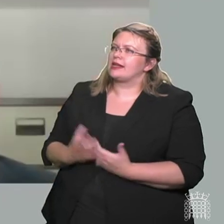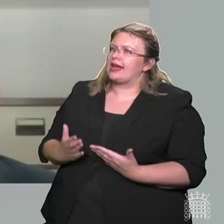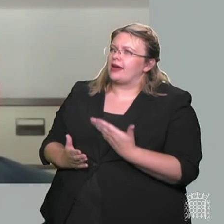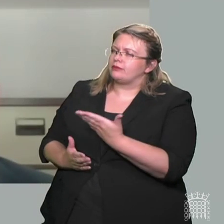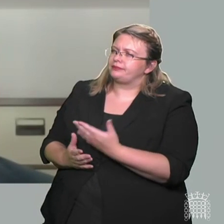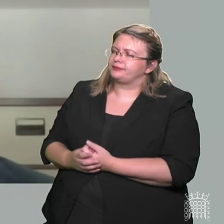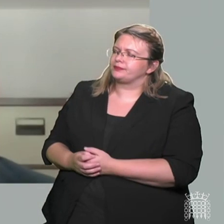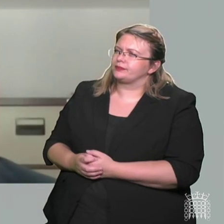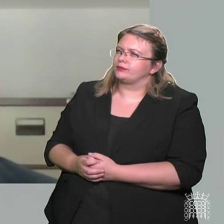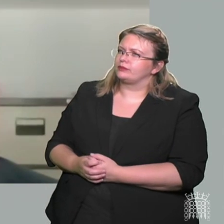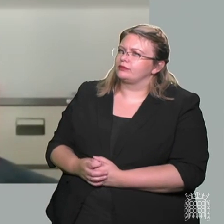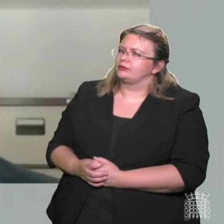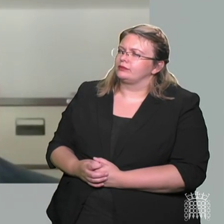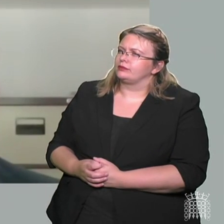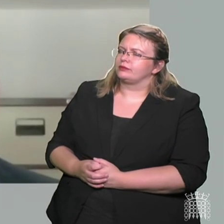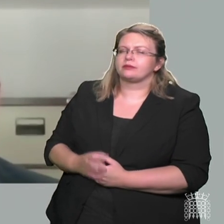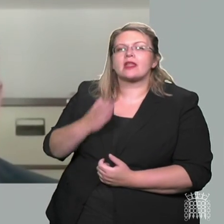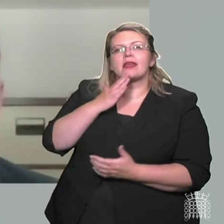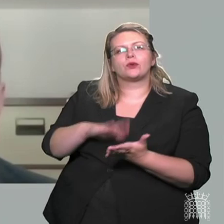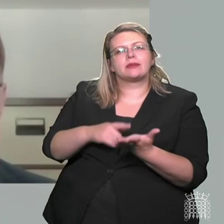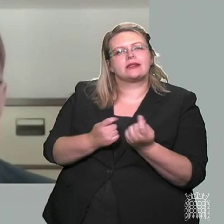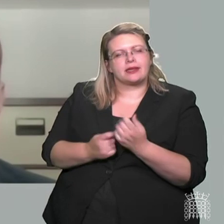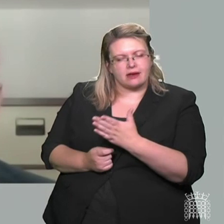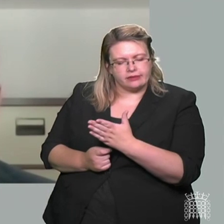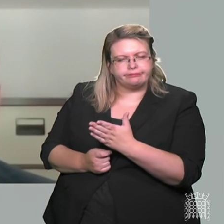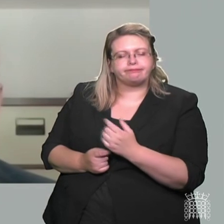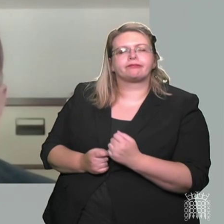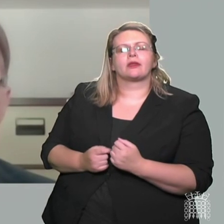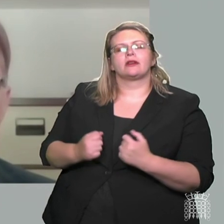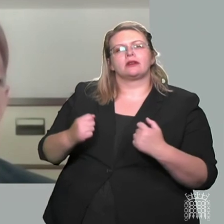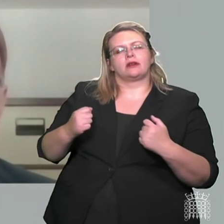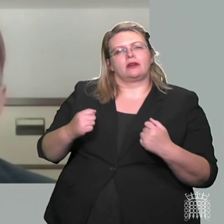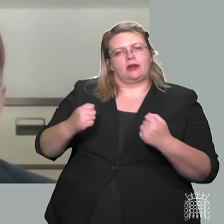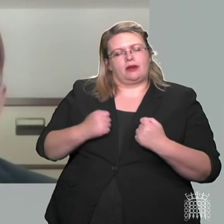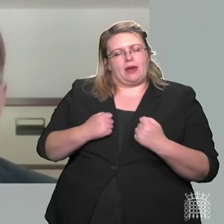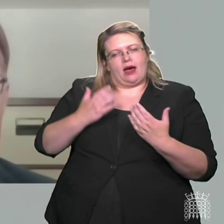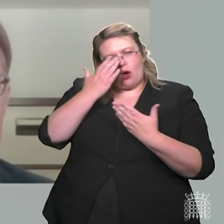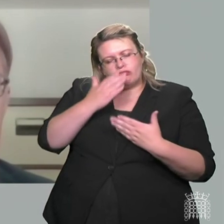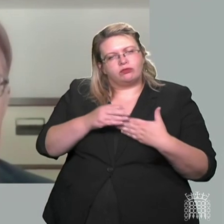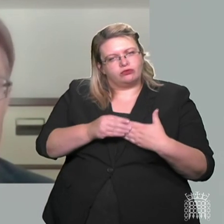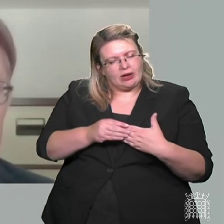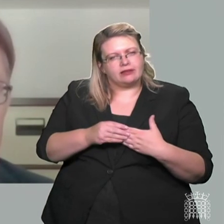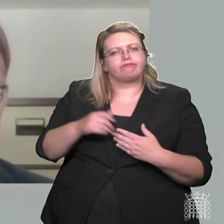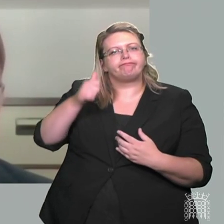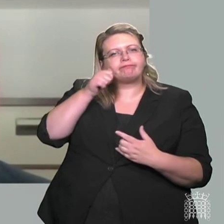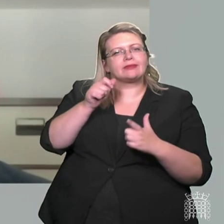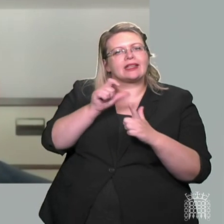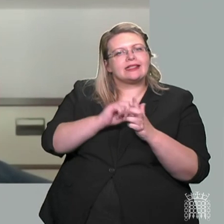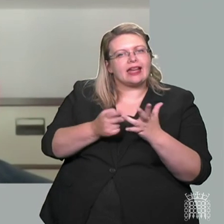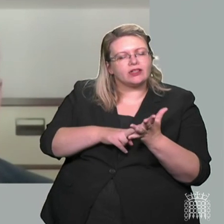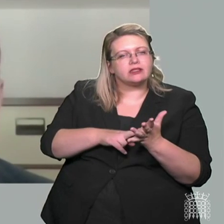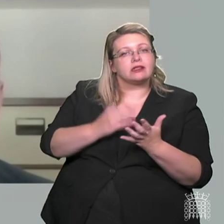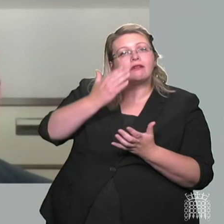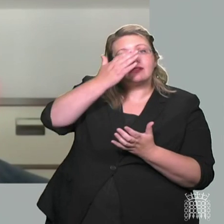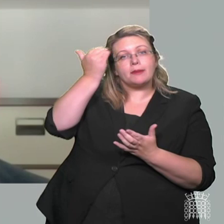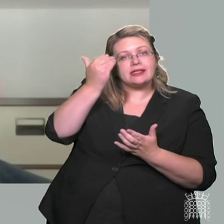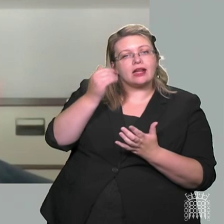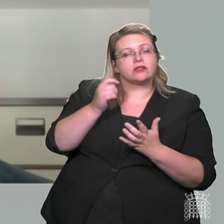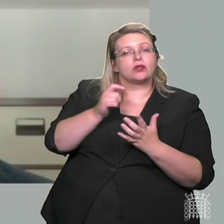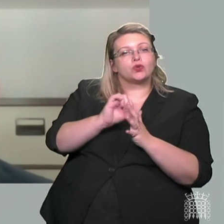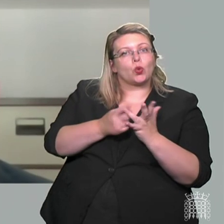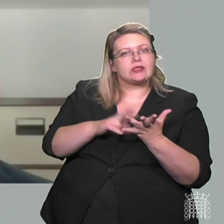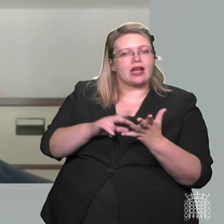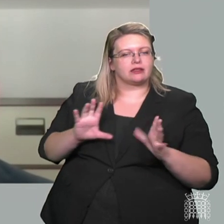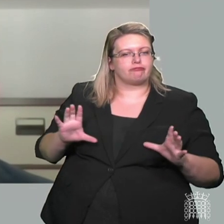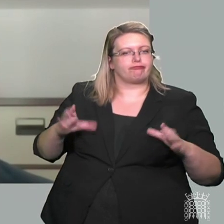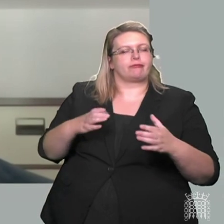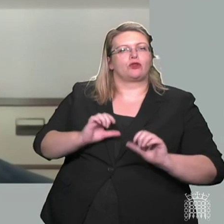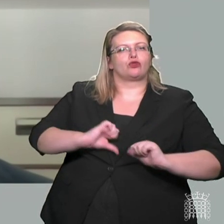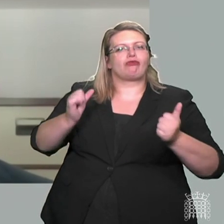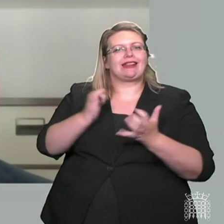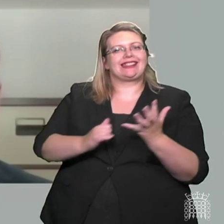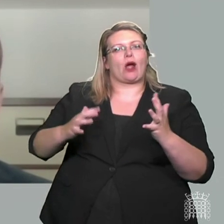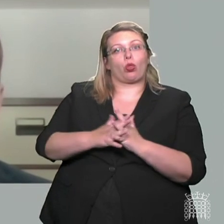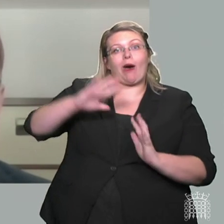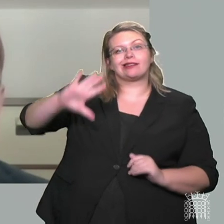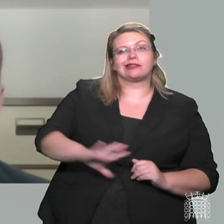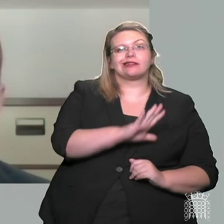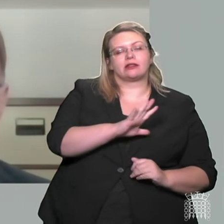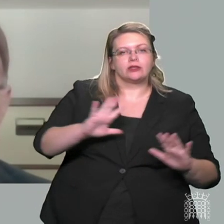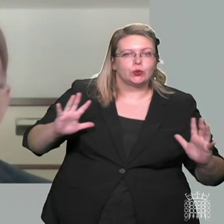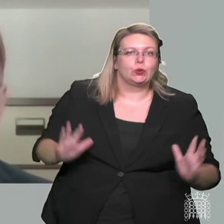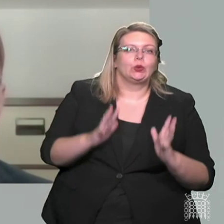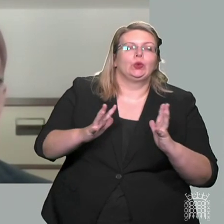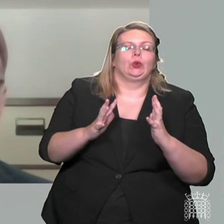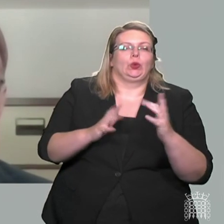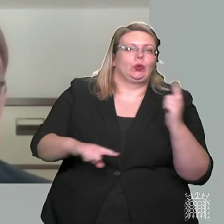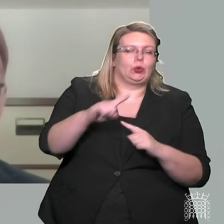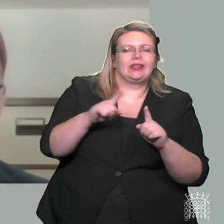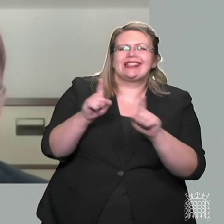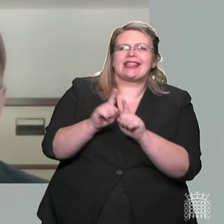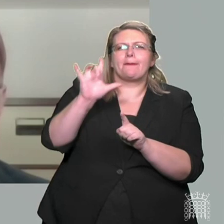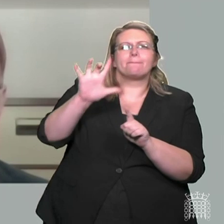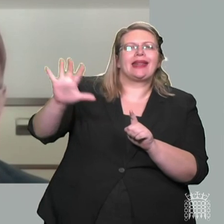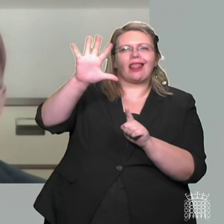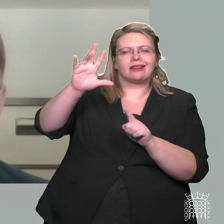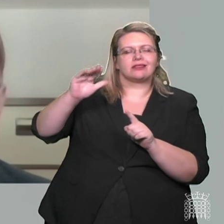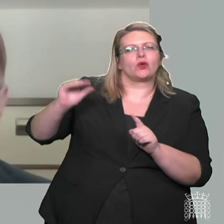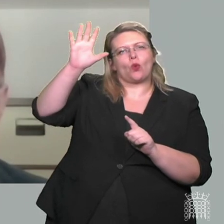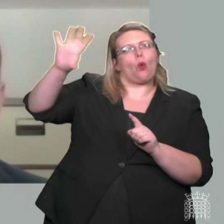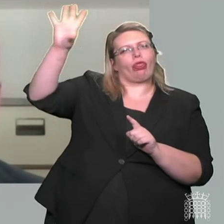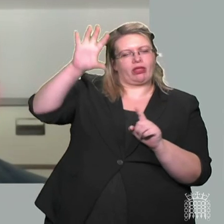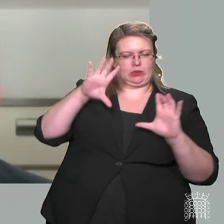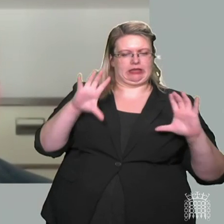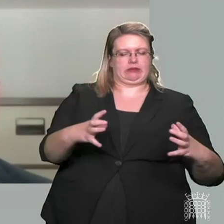My right honourable Friend will be aware that the counties of Cornwall, Devon, Somerset and Dorset have come together to form the great south-west to generate regional growth and prosperity in much the same way as the midlands engine and the northern powerhouse.